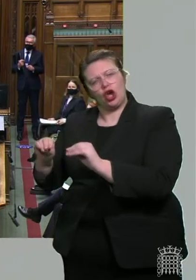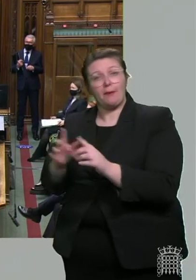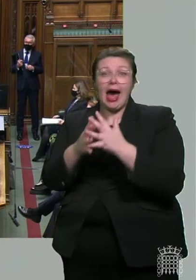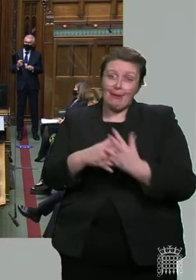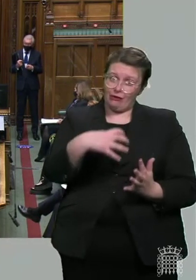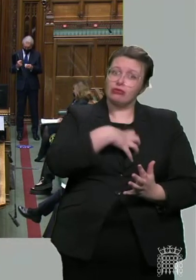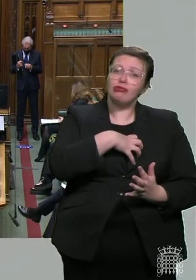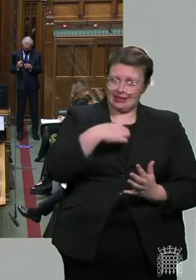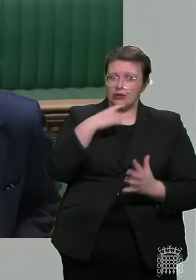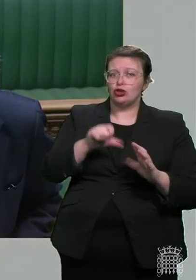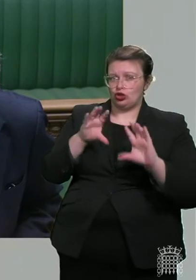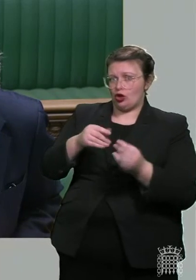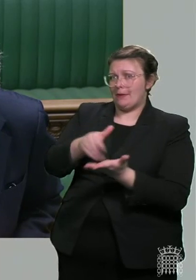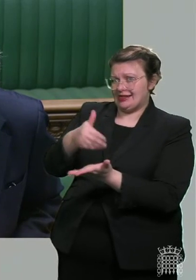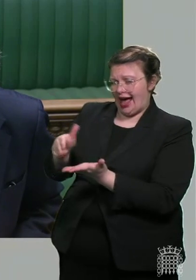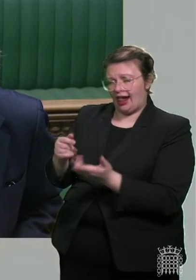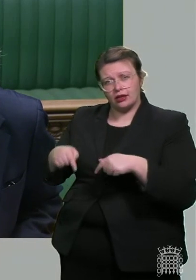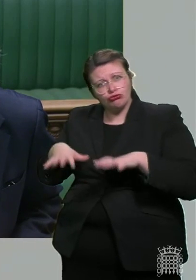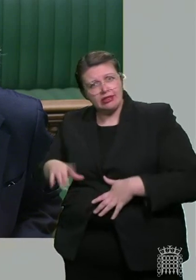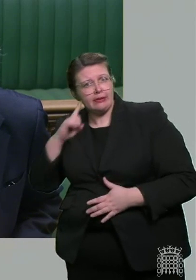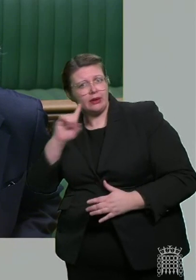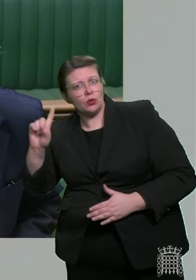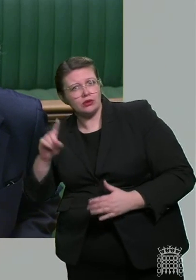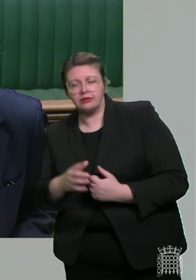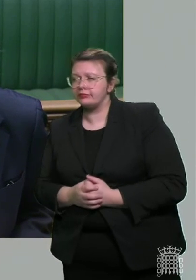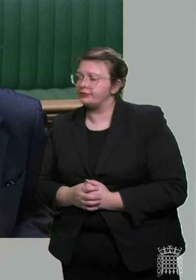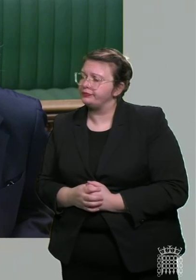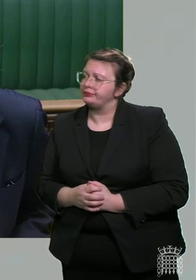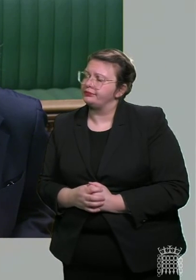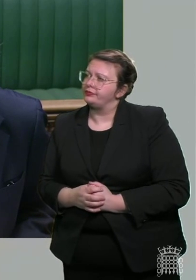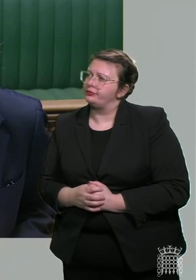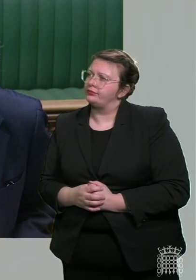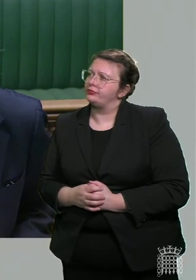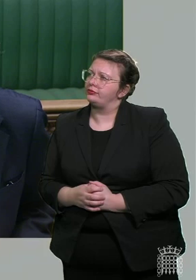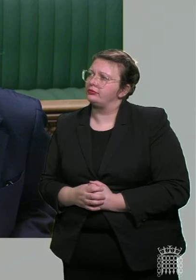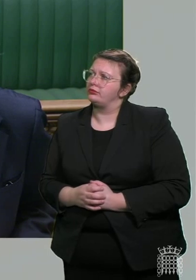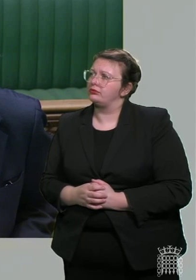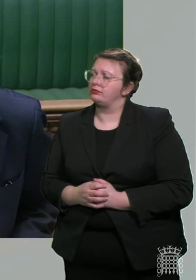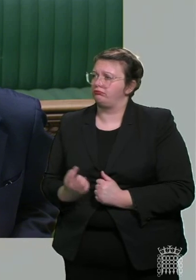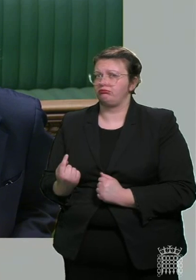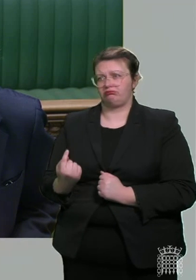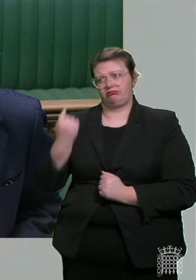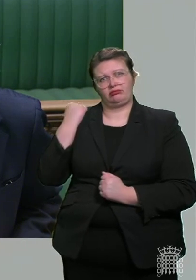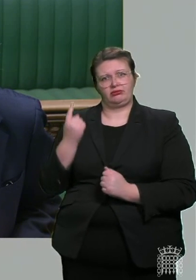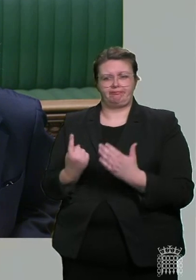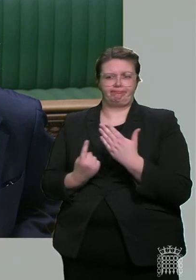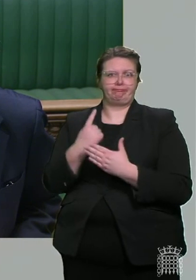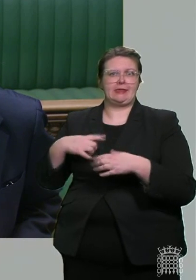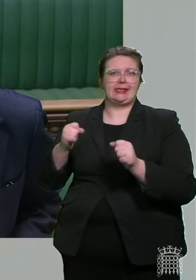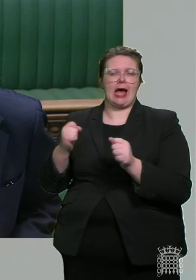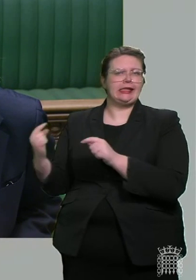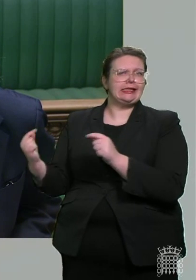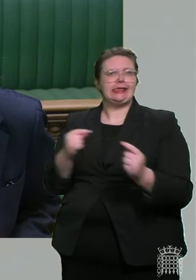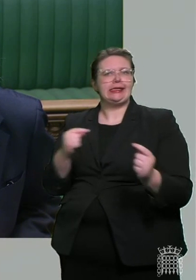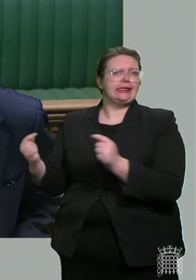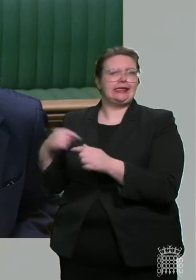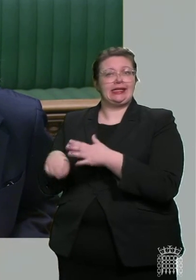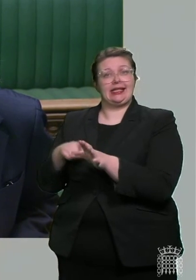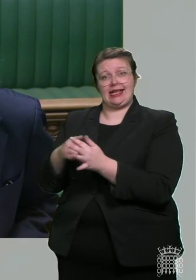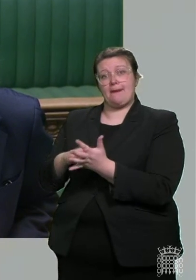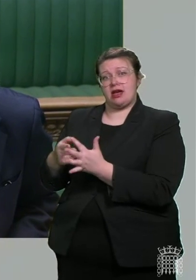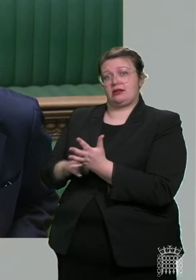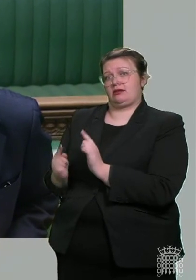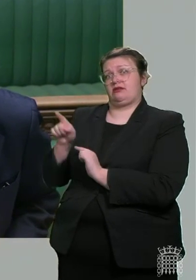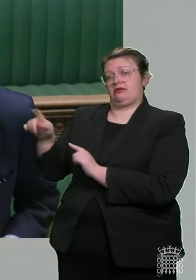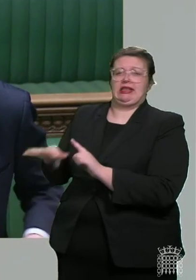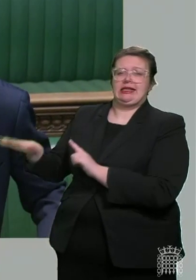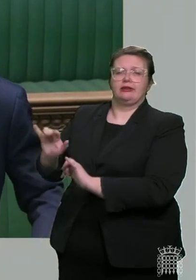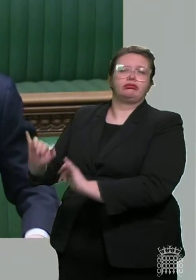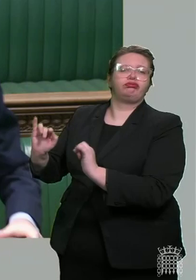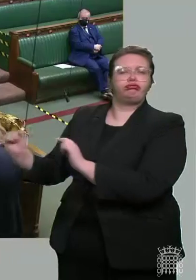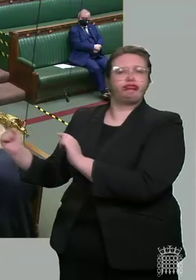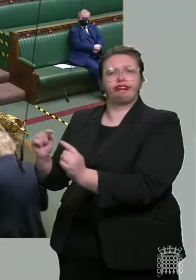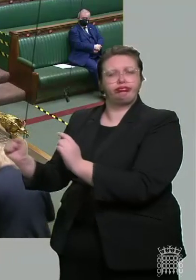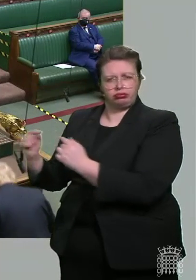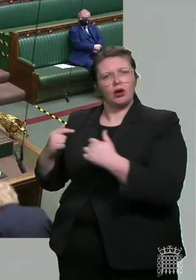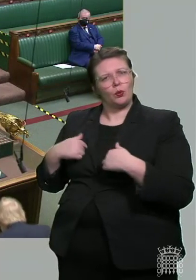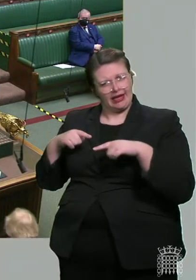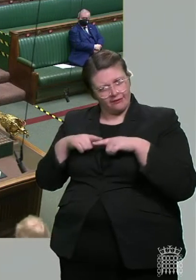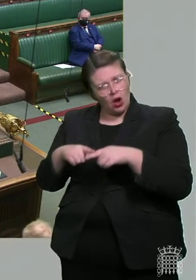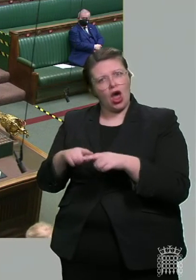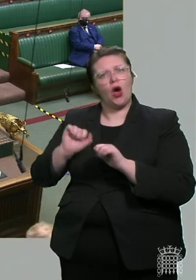Ever since the tragic conflict in Yemen broke out, this country has scrupulously followed the consolidated guidance, of which the right honourable and learned Gentleman will be well aware.